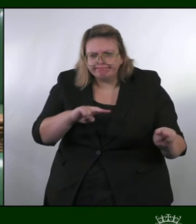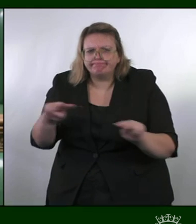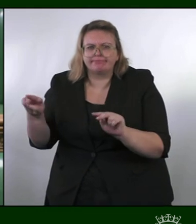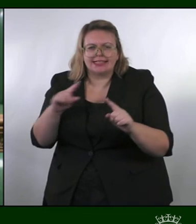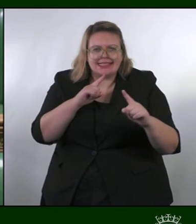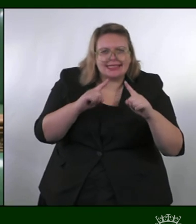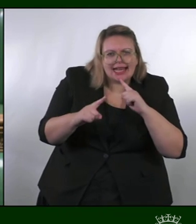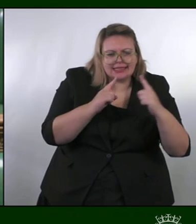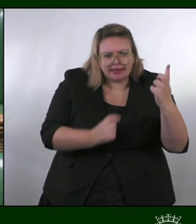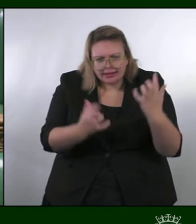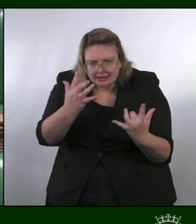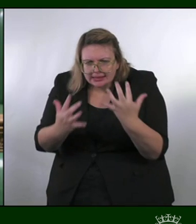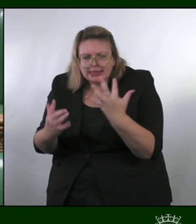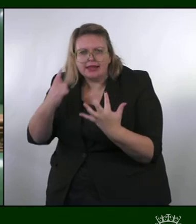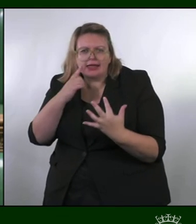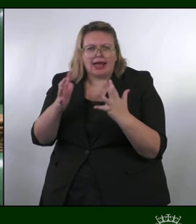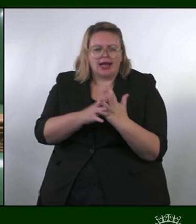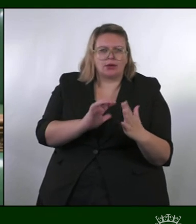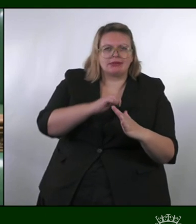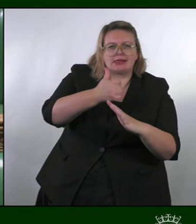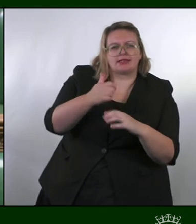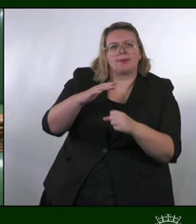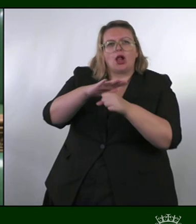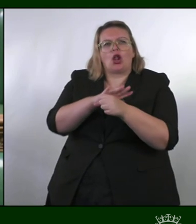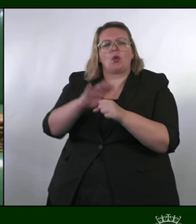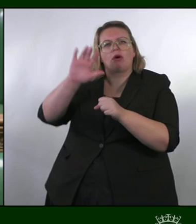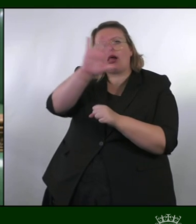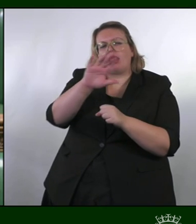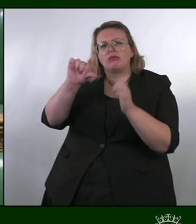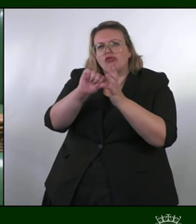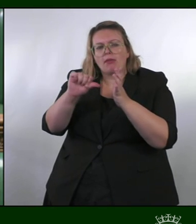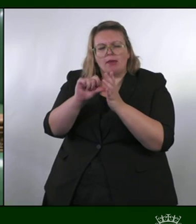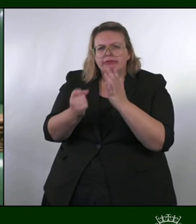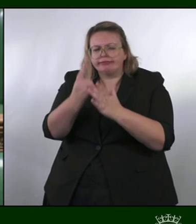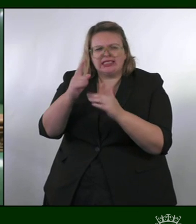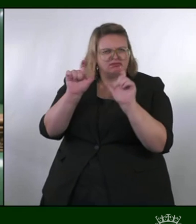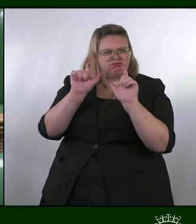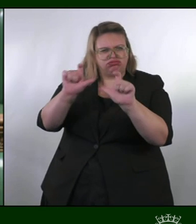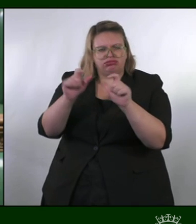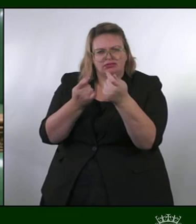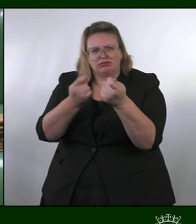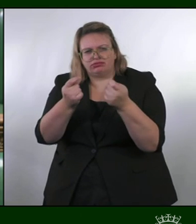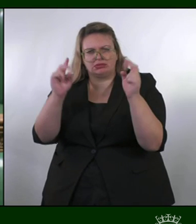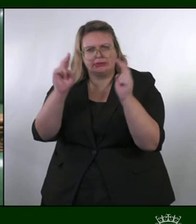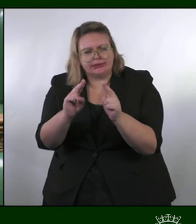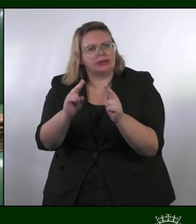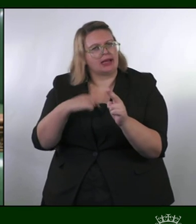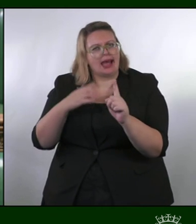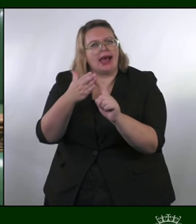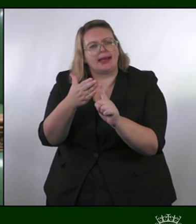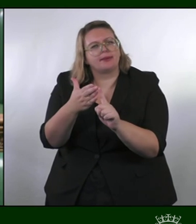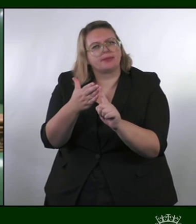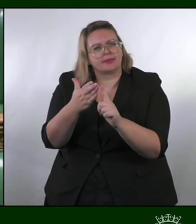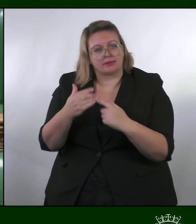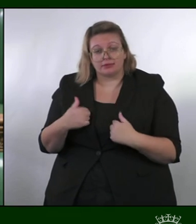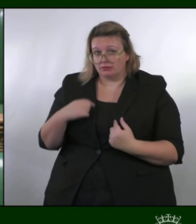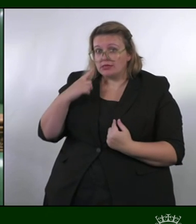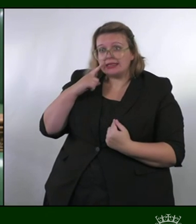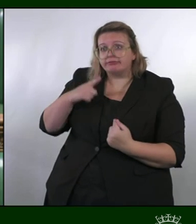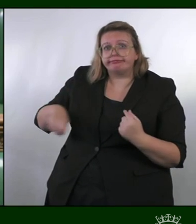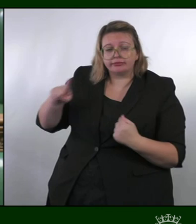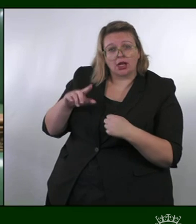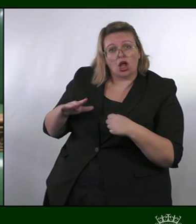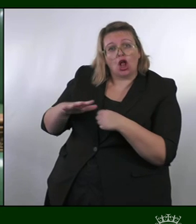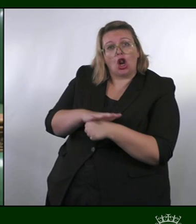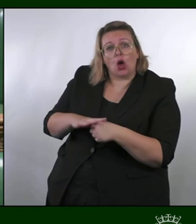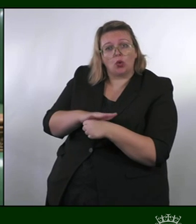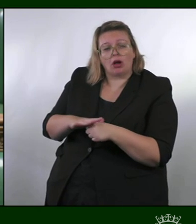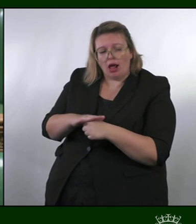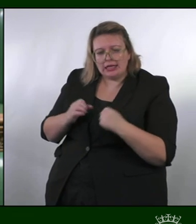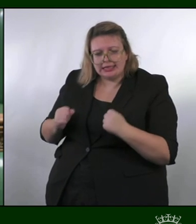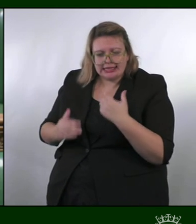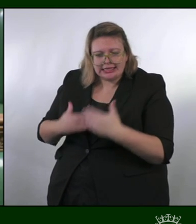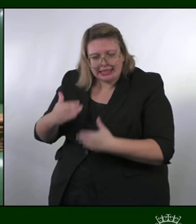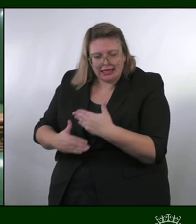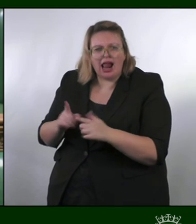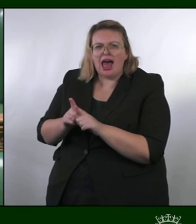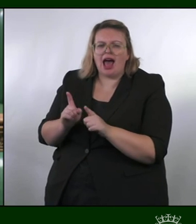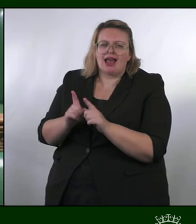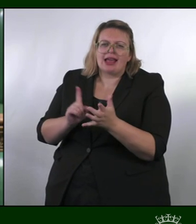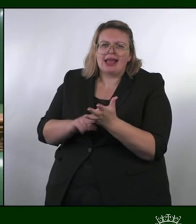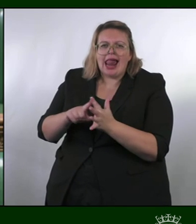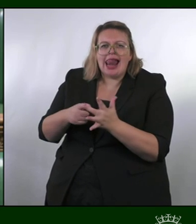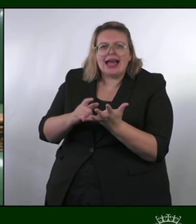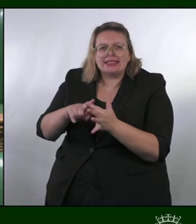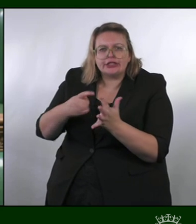I know people will want to do the right thing and will understand that further measures are necessary to contain the spread of the virus, but families should not face financial ruin.